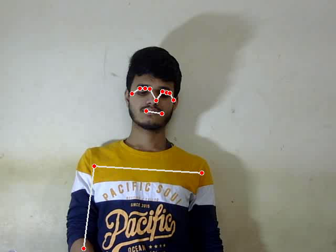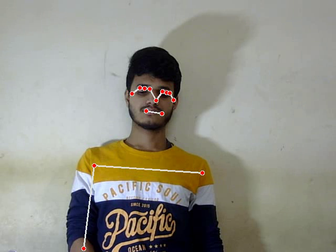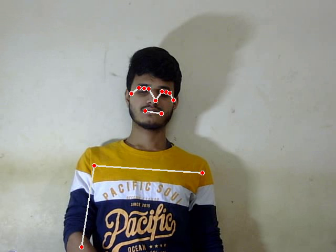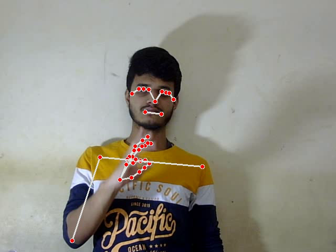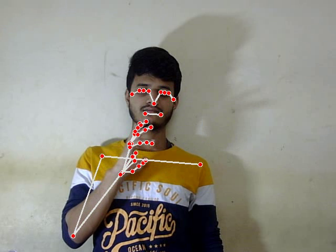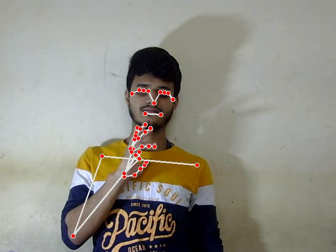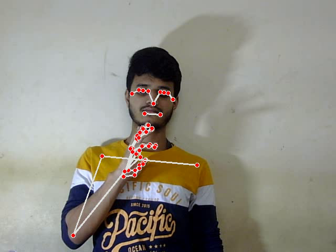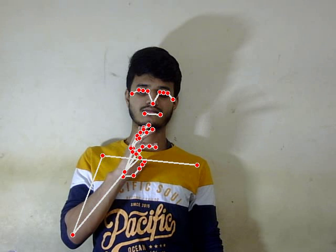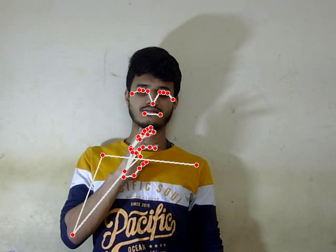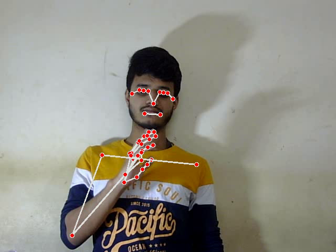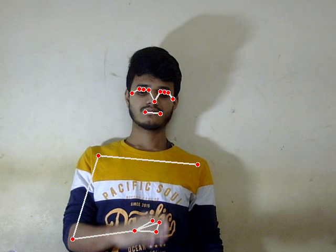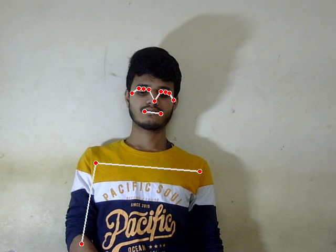fine